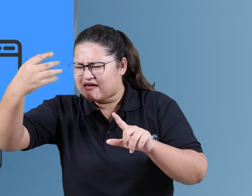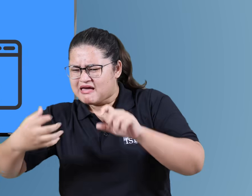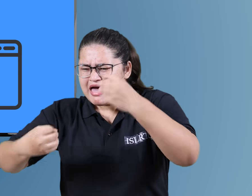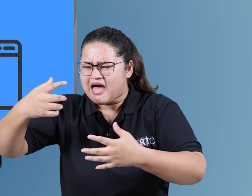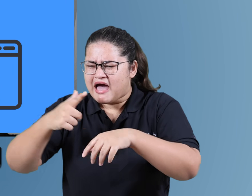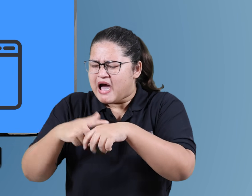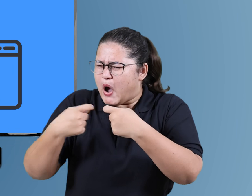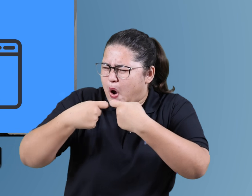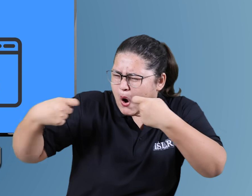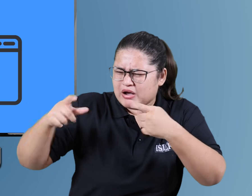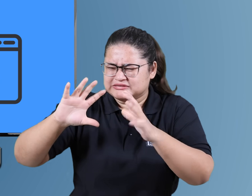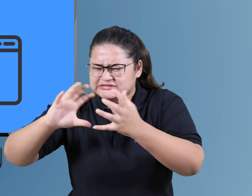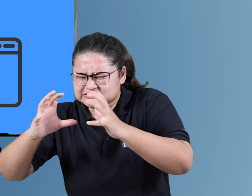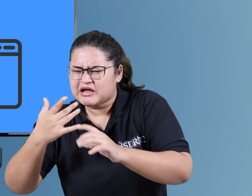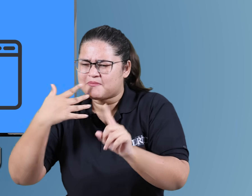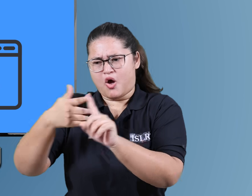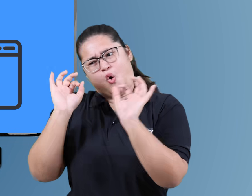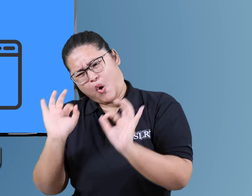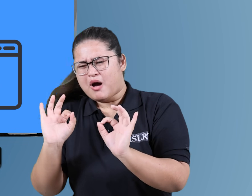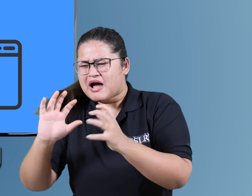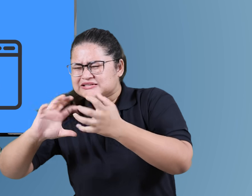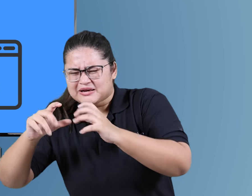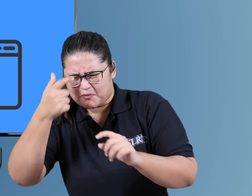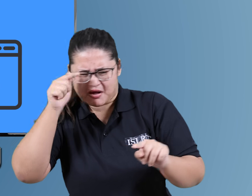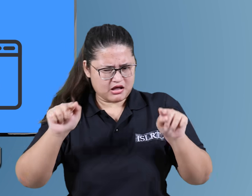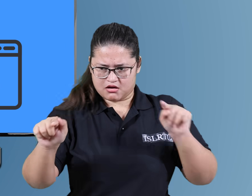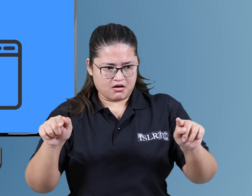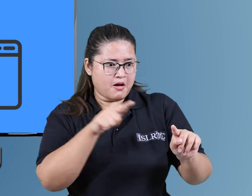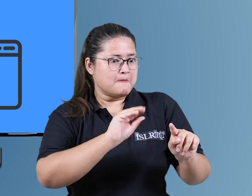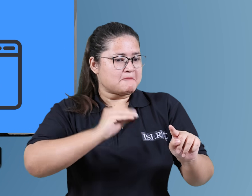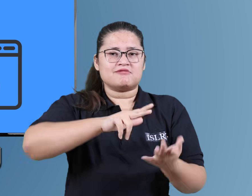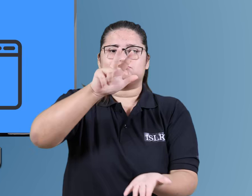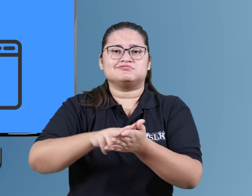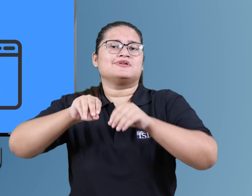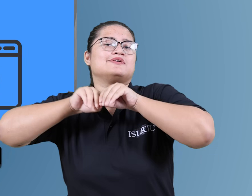by analyzing the results,the best performing version can be selected for launch.